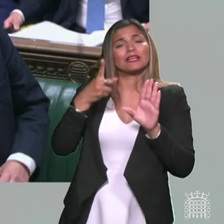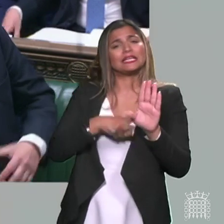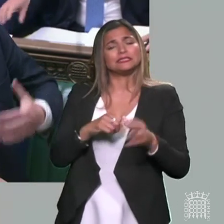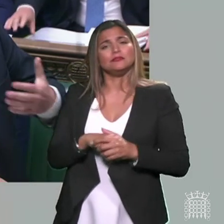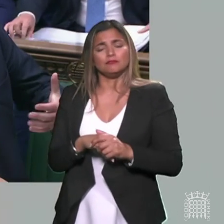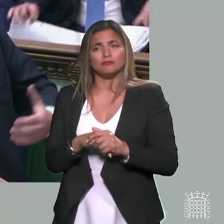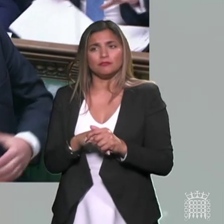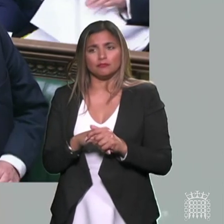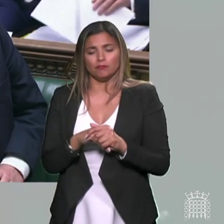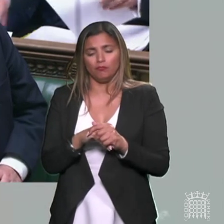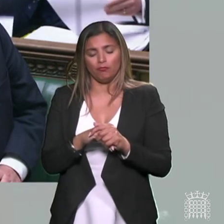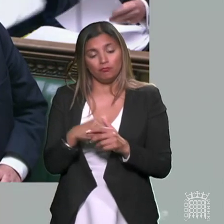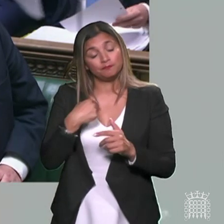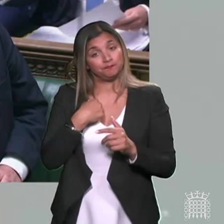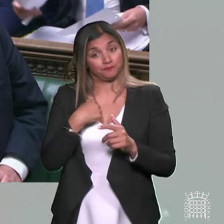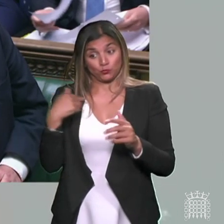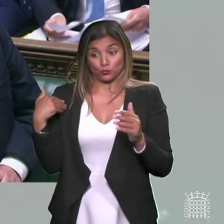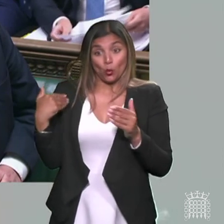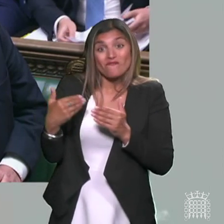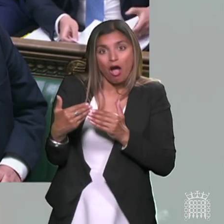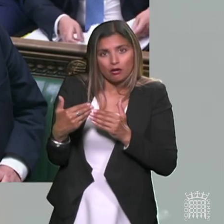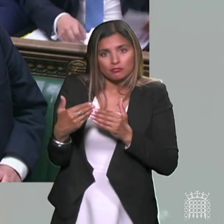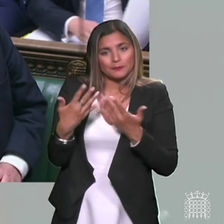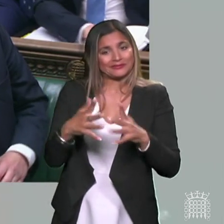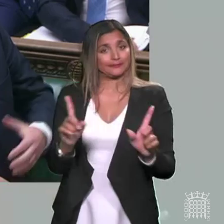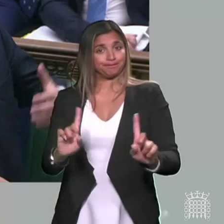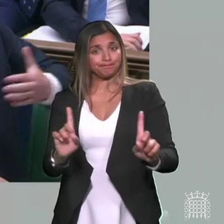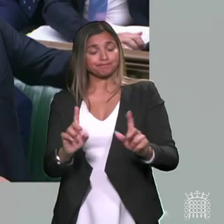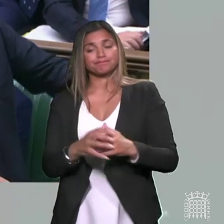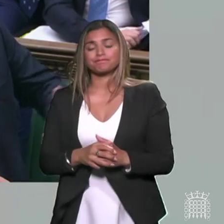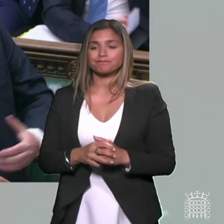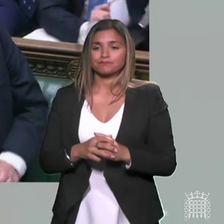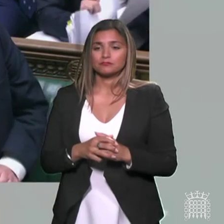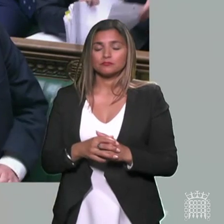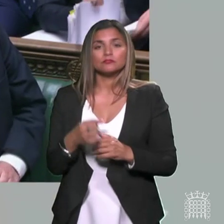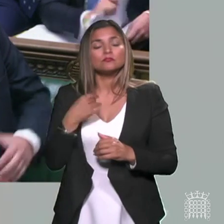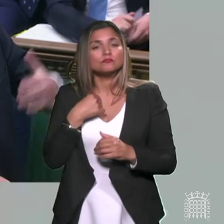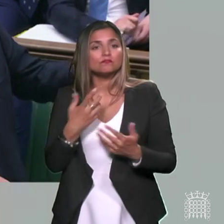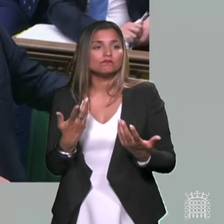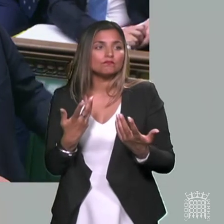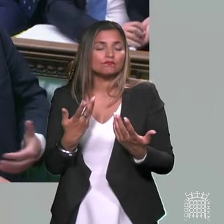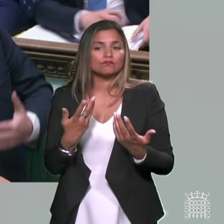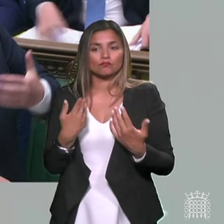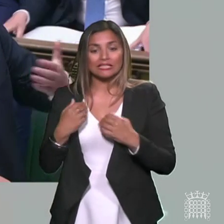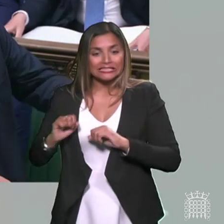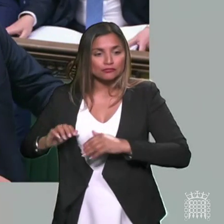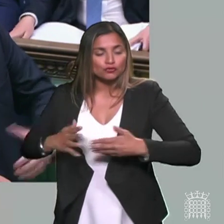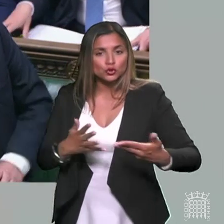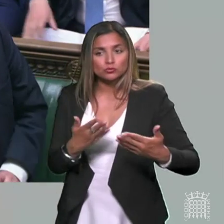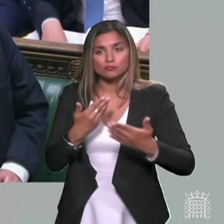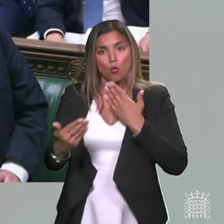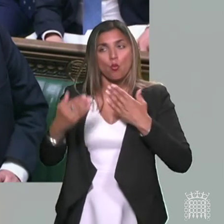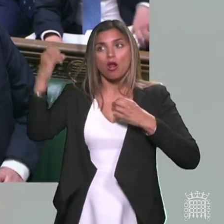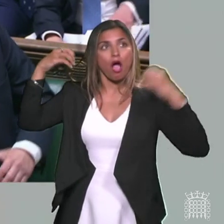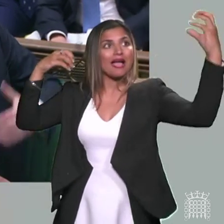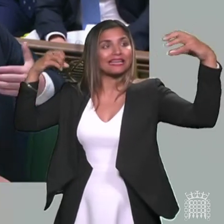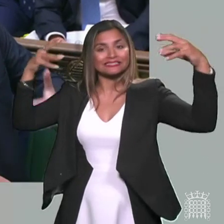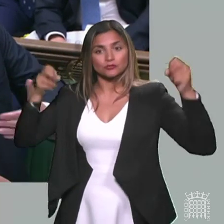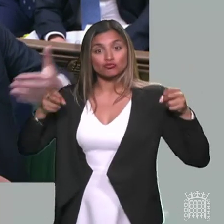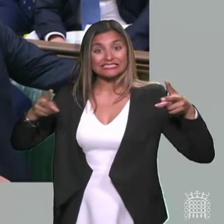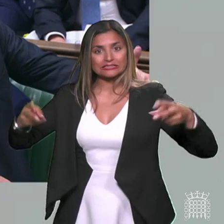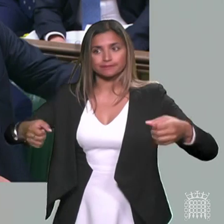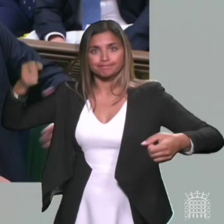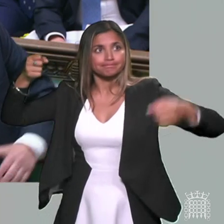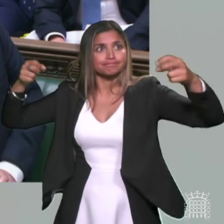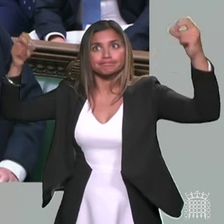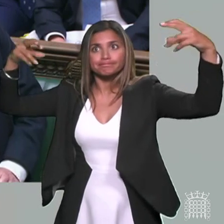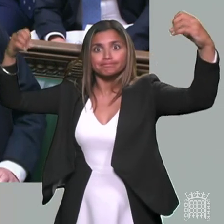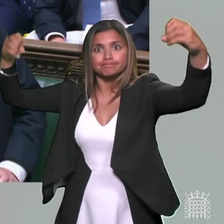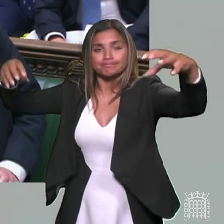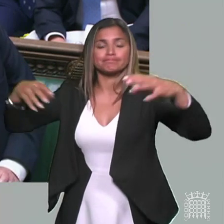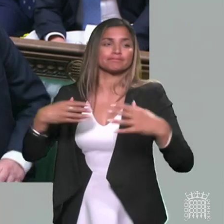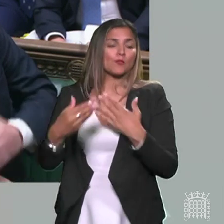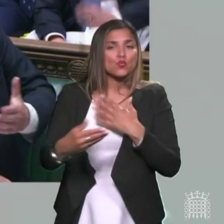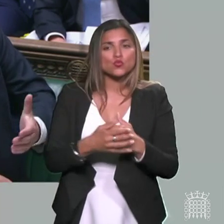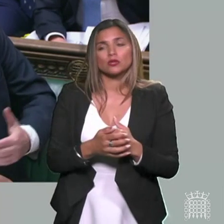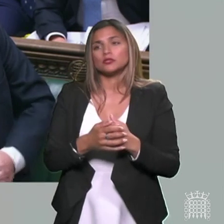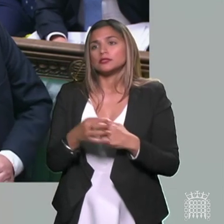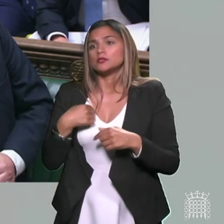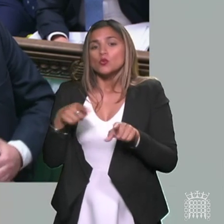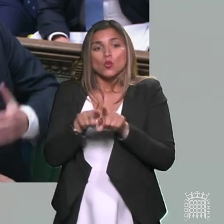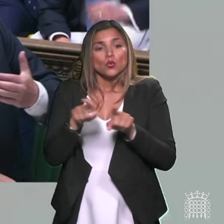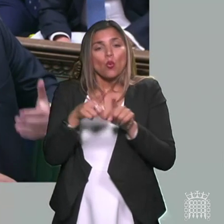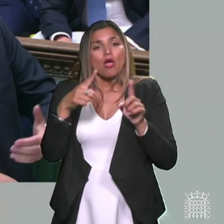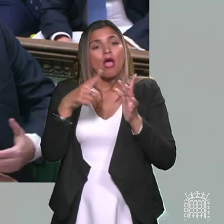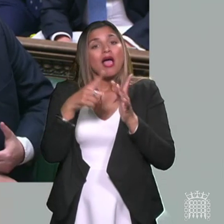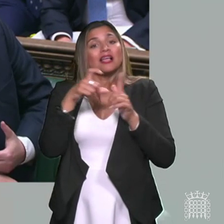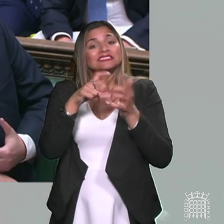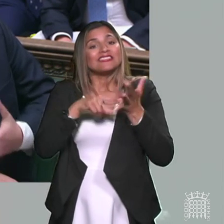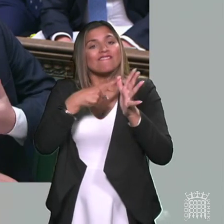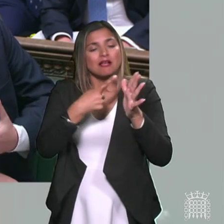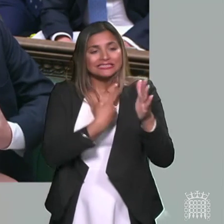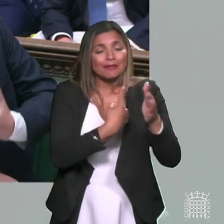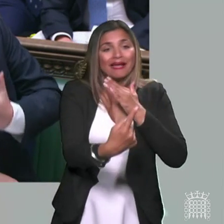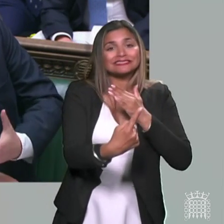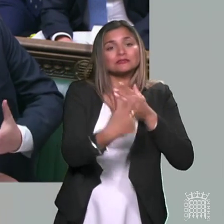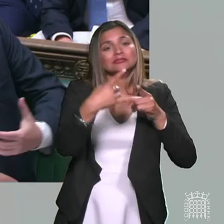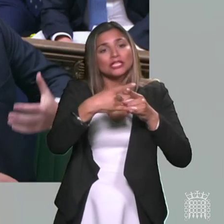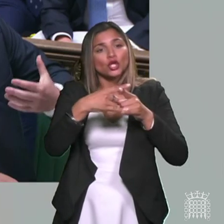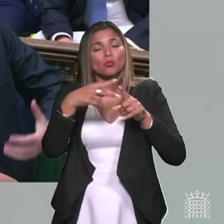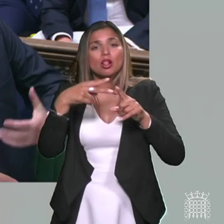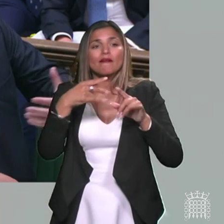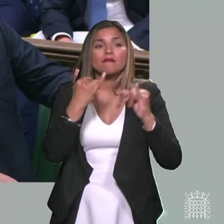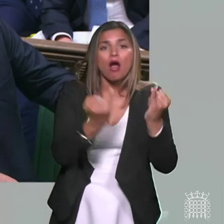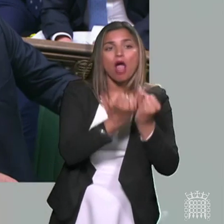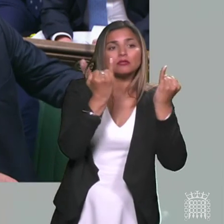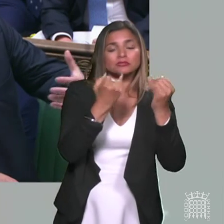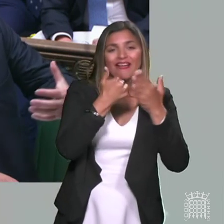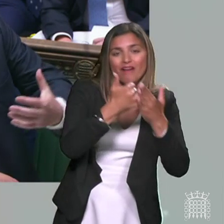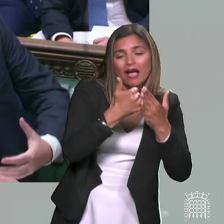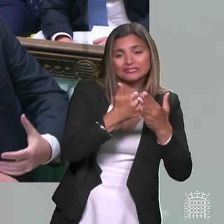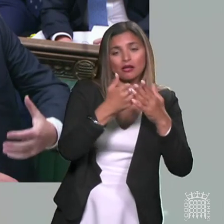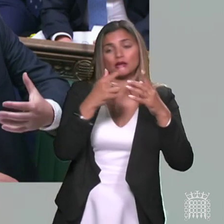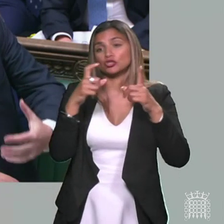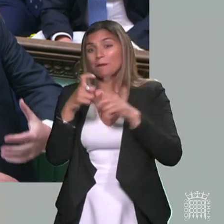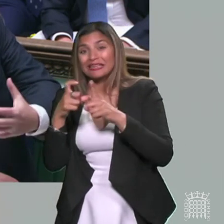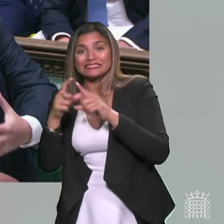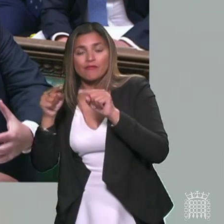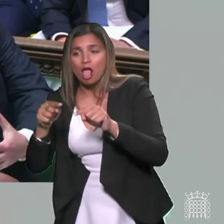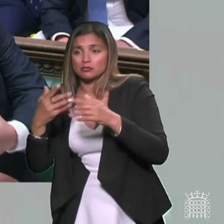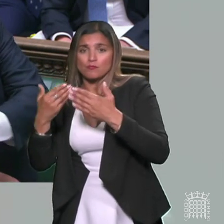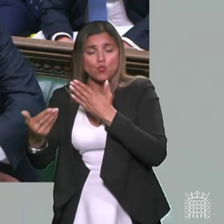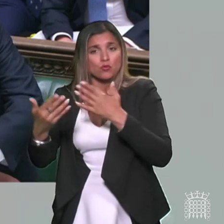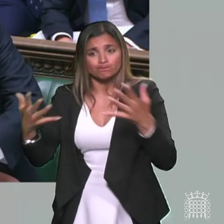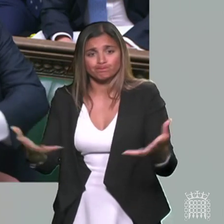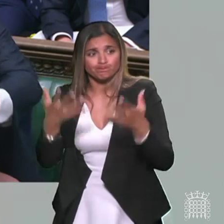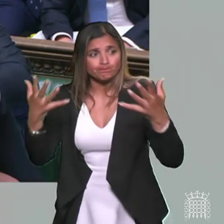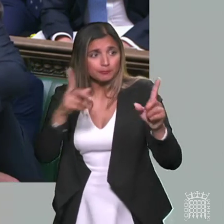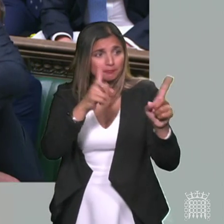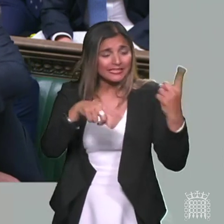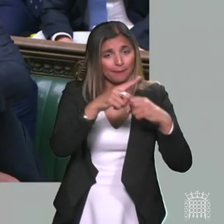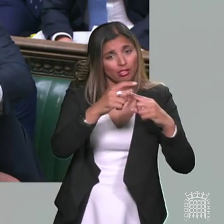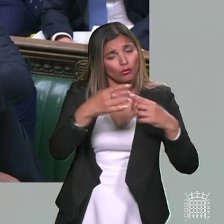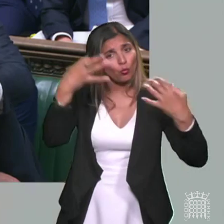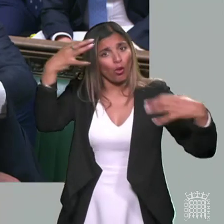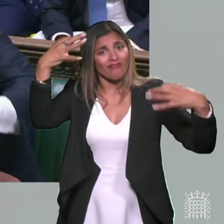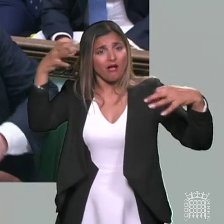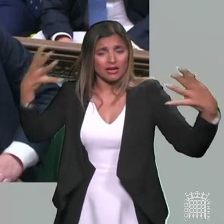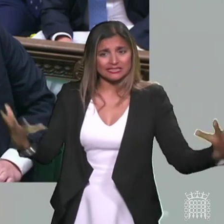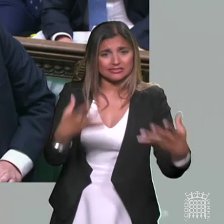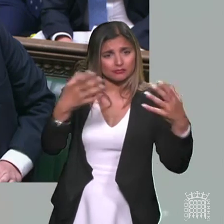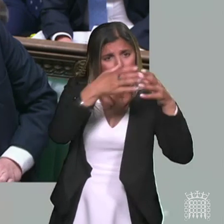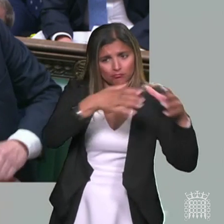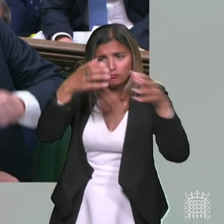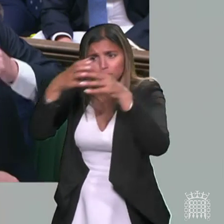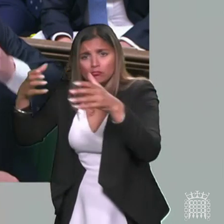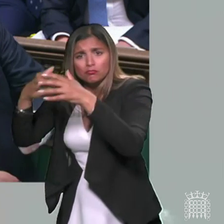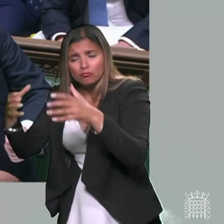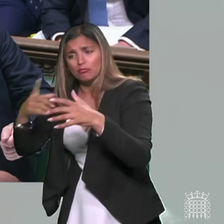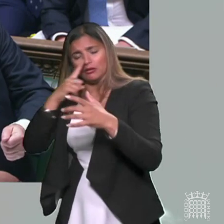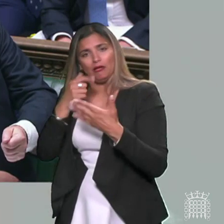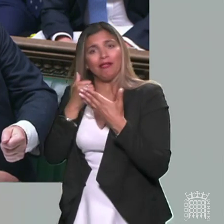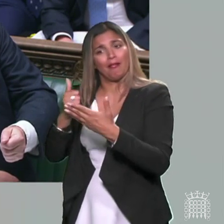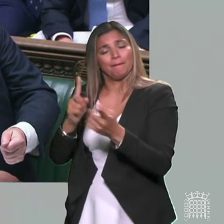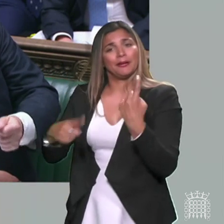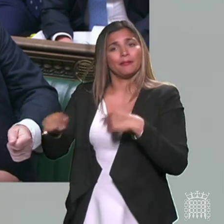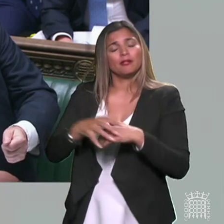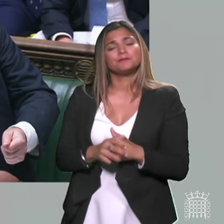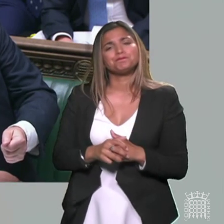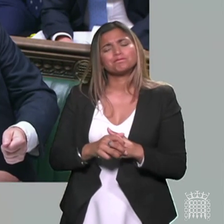We have done everything we can; not only have we introduced more streetlights, but we have invested more in independent sexual violence advisers and domestic violence advisers and all the people we need to give victims the confidence they need to get cases to trial, which is such a problem.